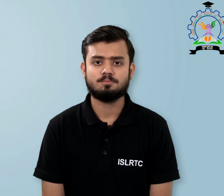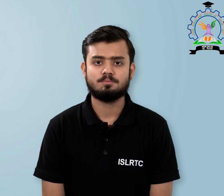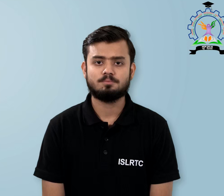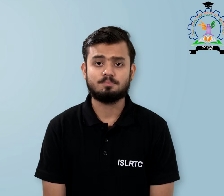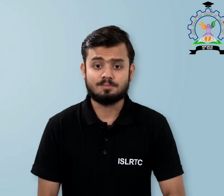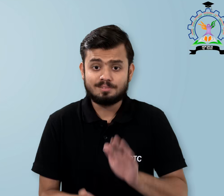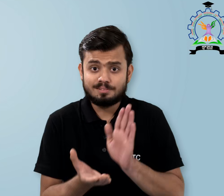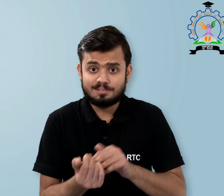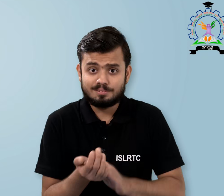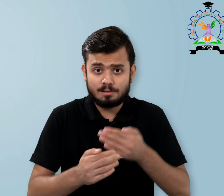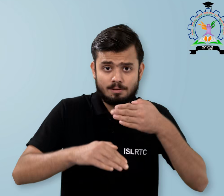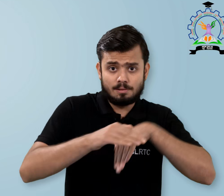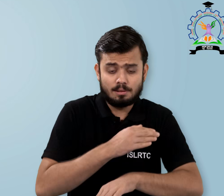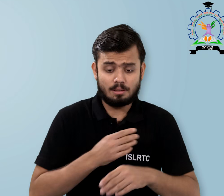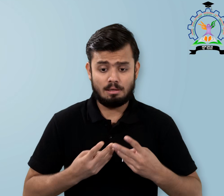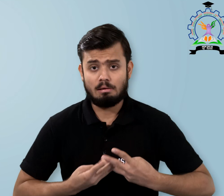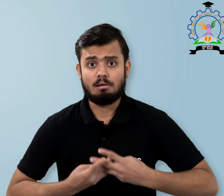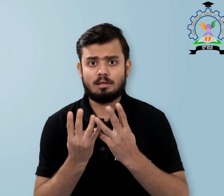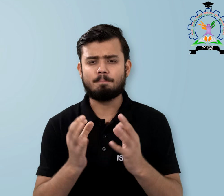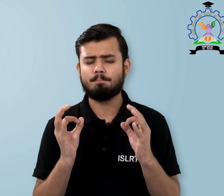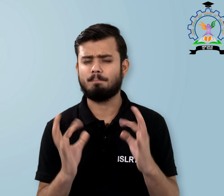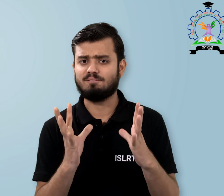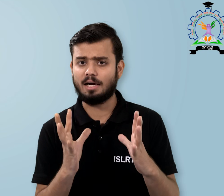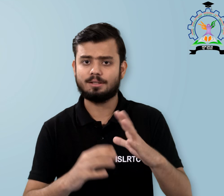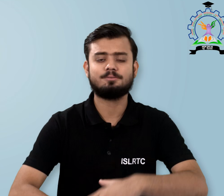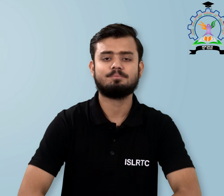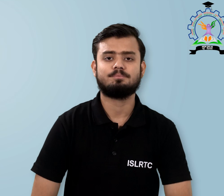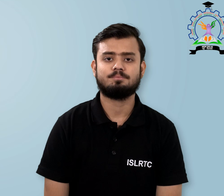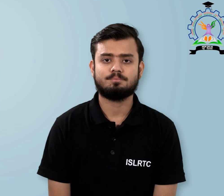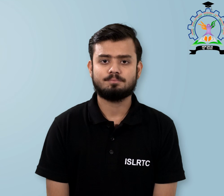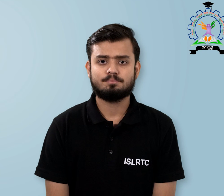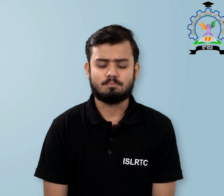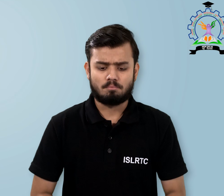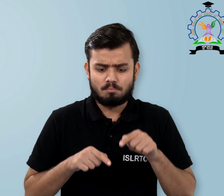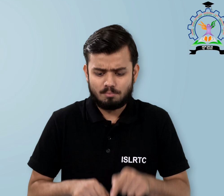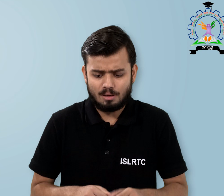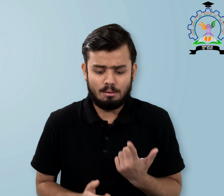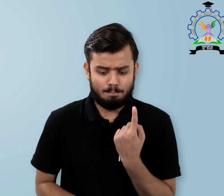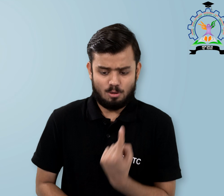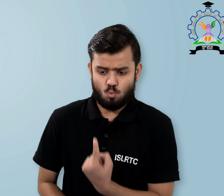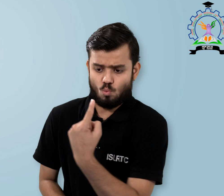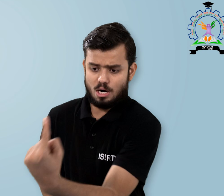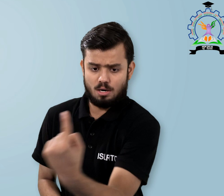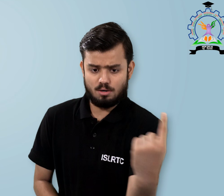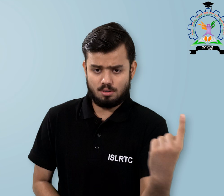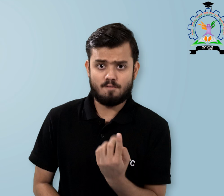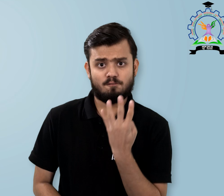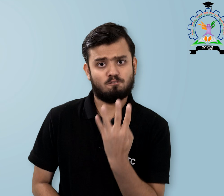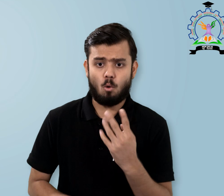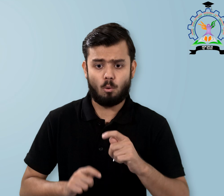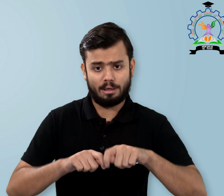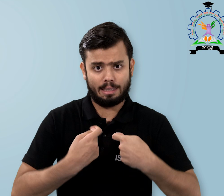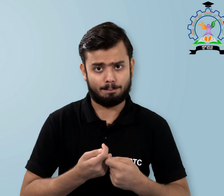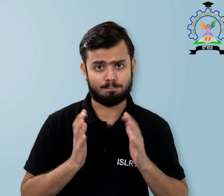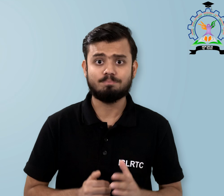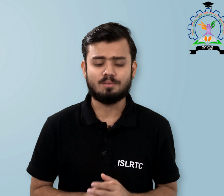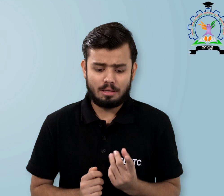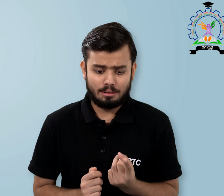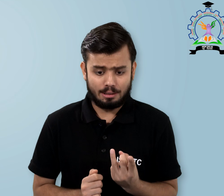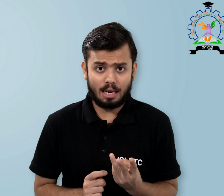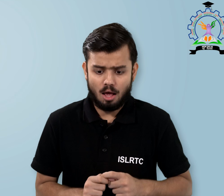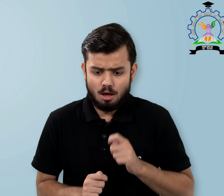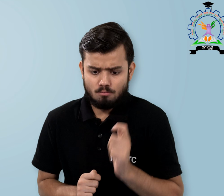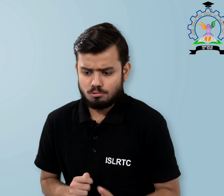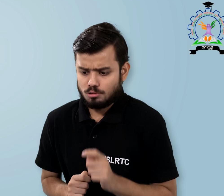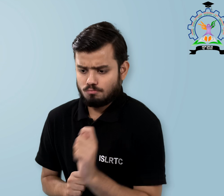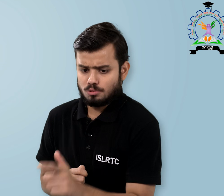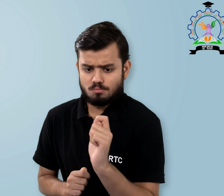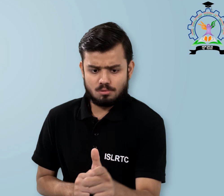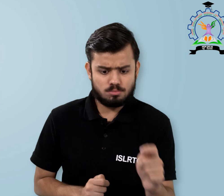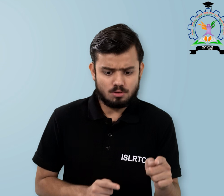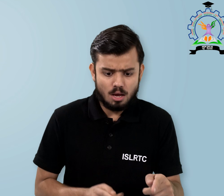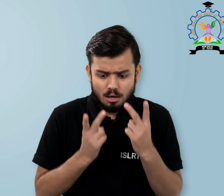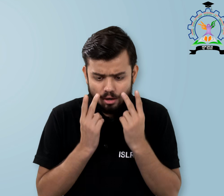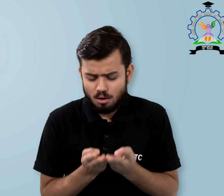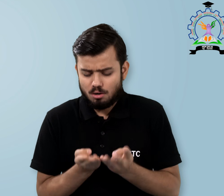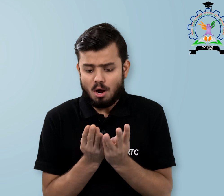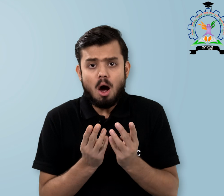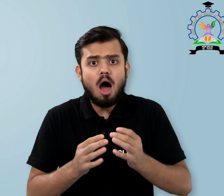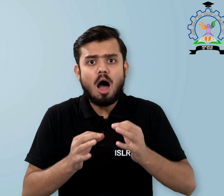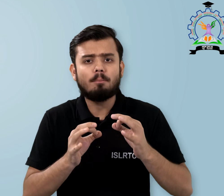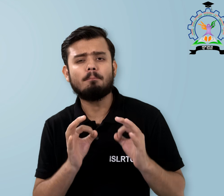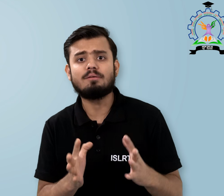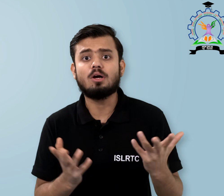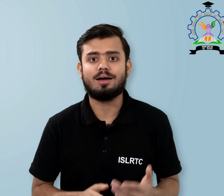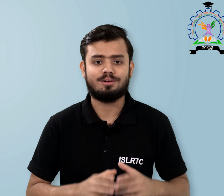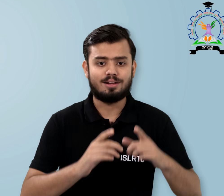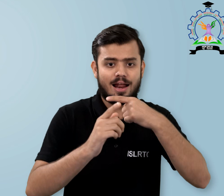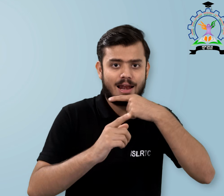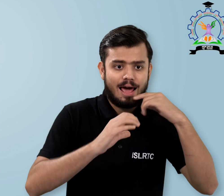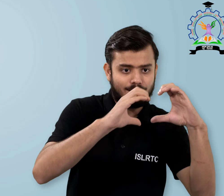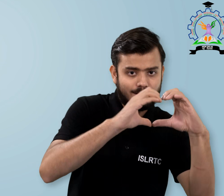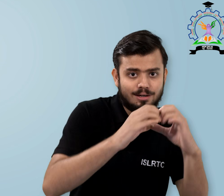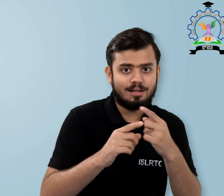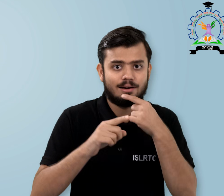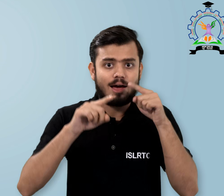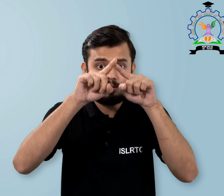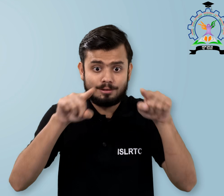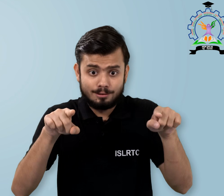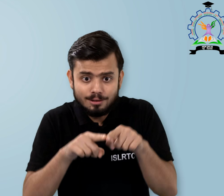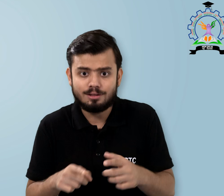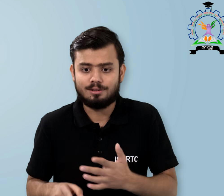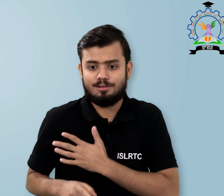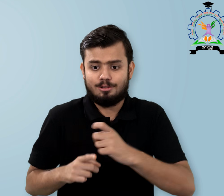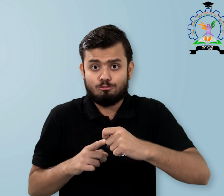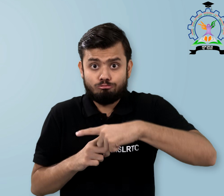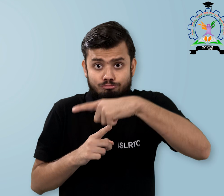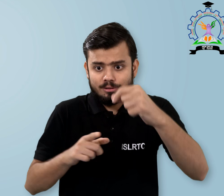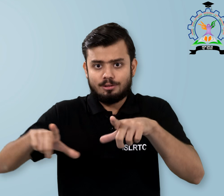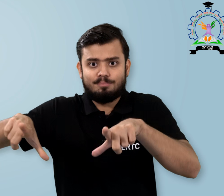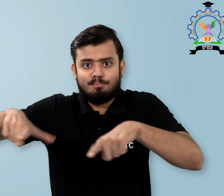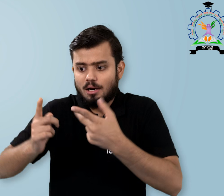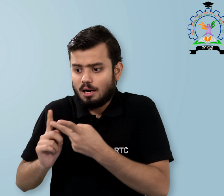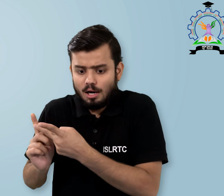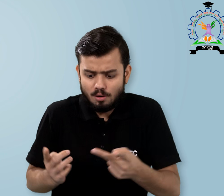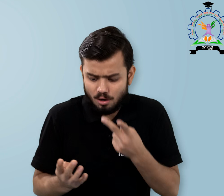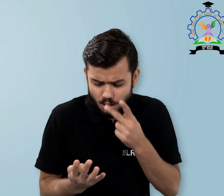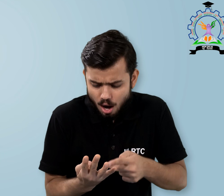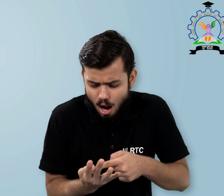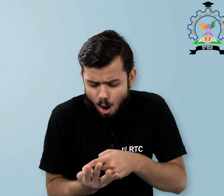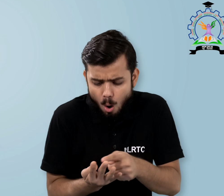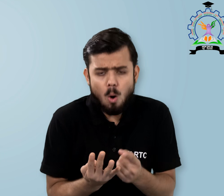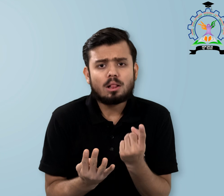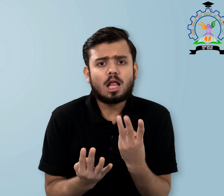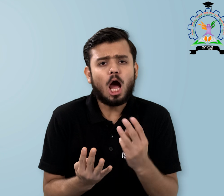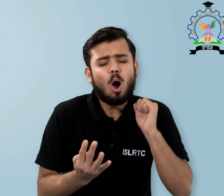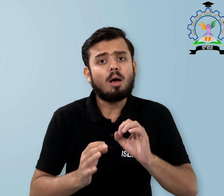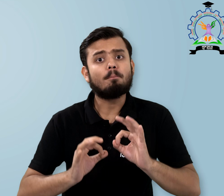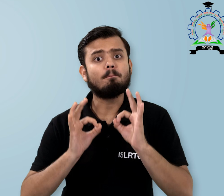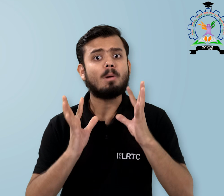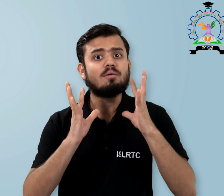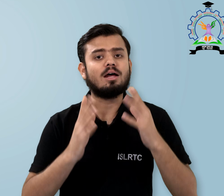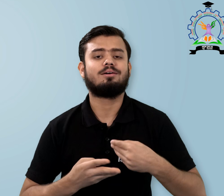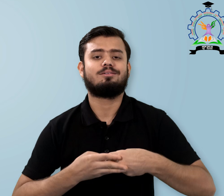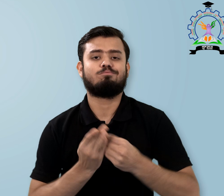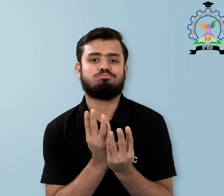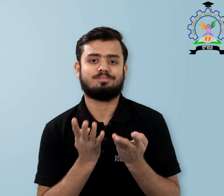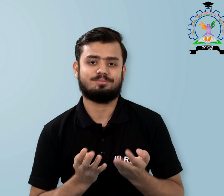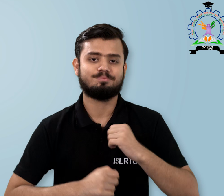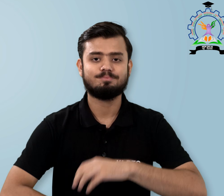Perfect Deal A bridge deal is called perfect if each of the four players has all 13 cards of the same suit.